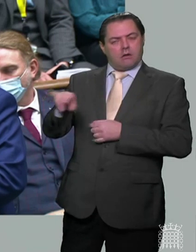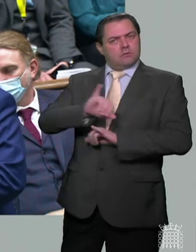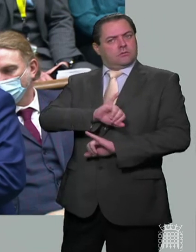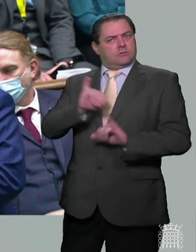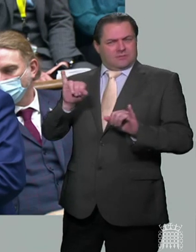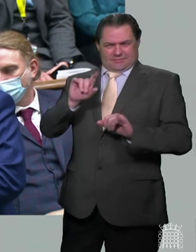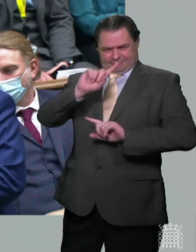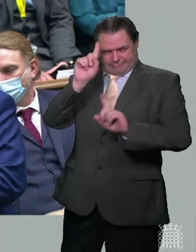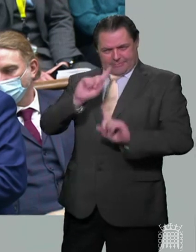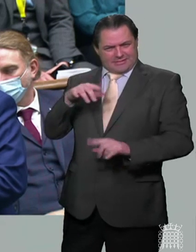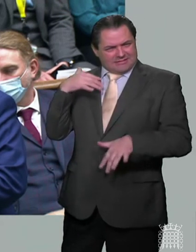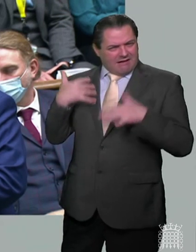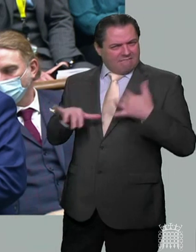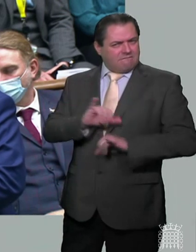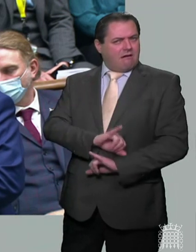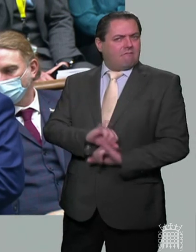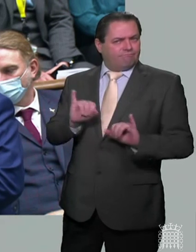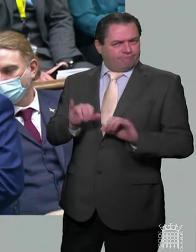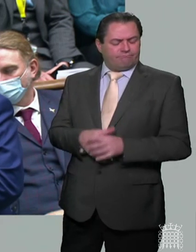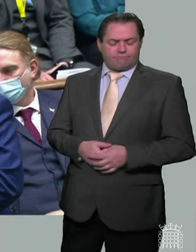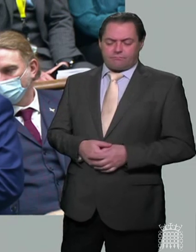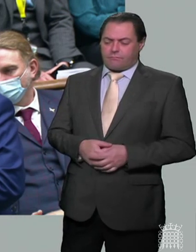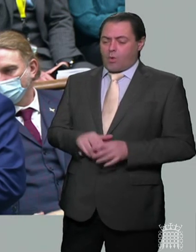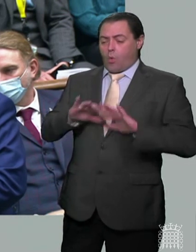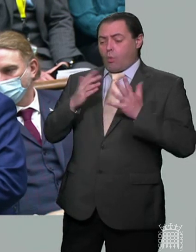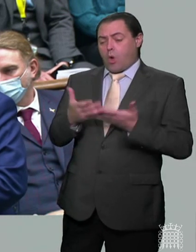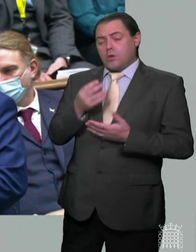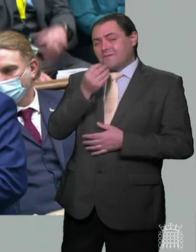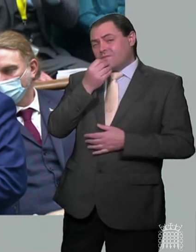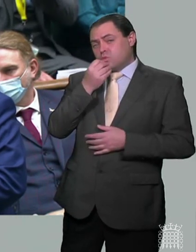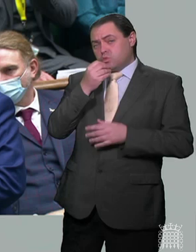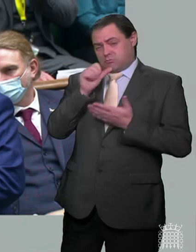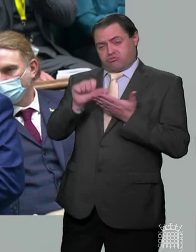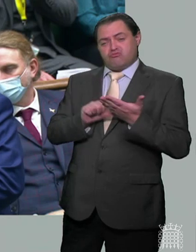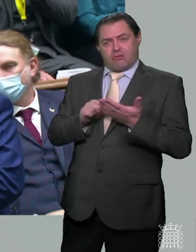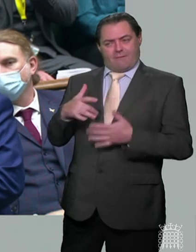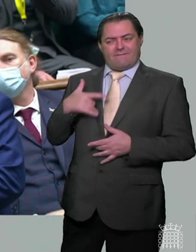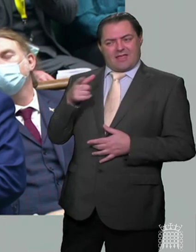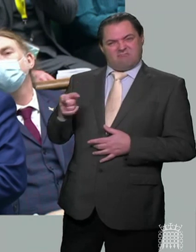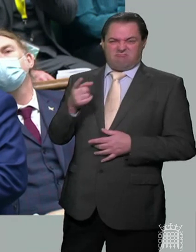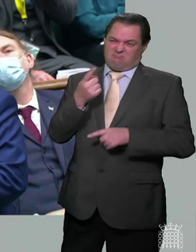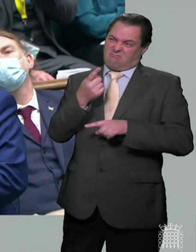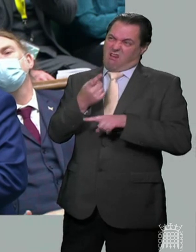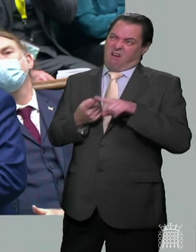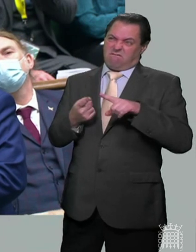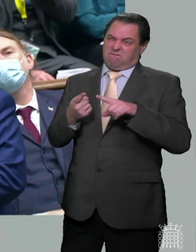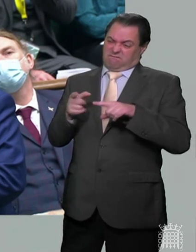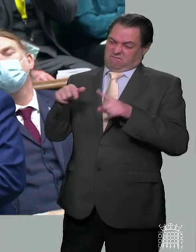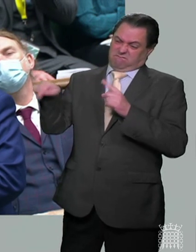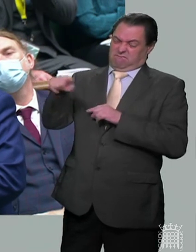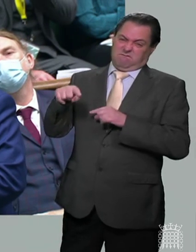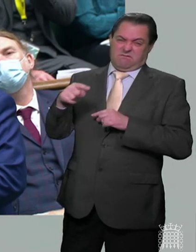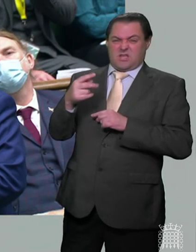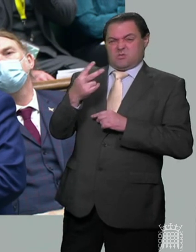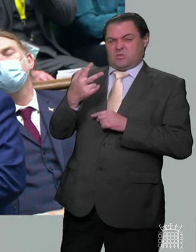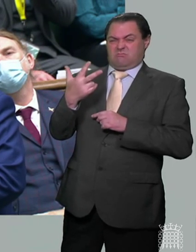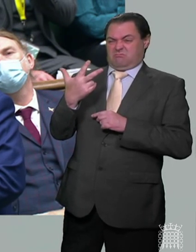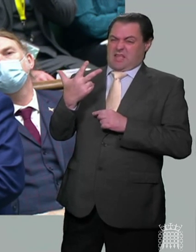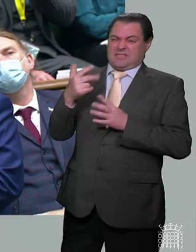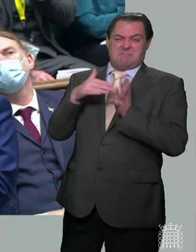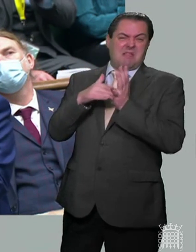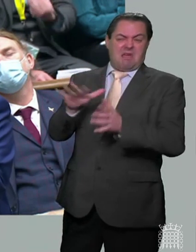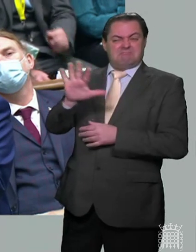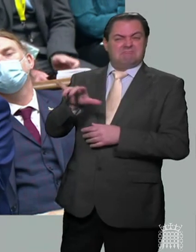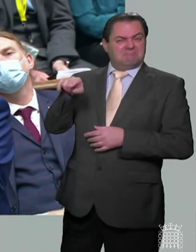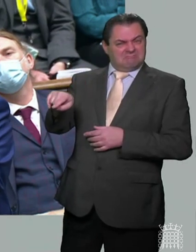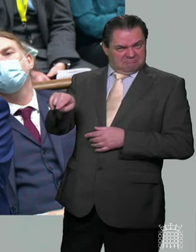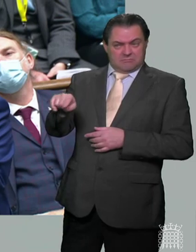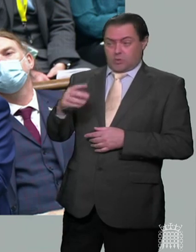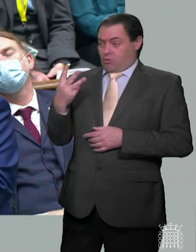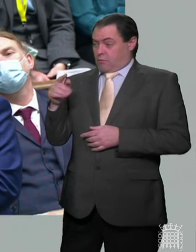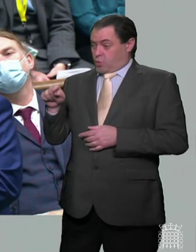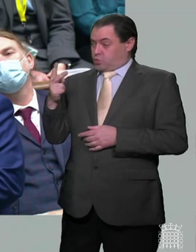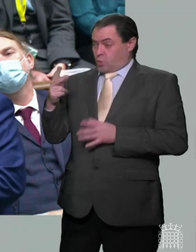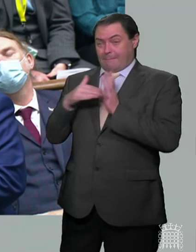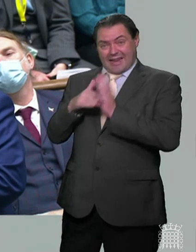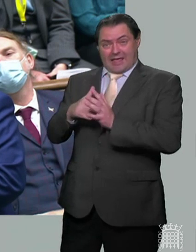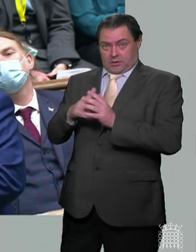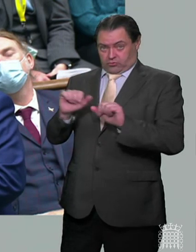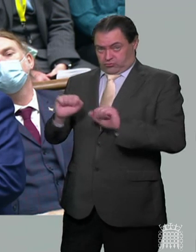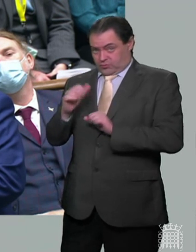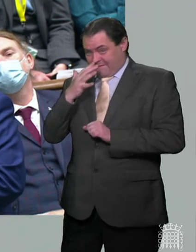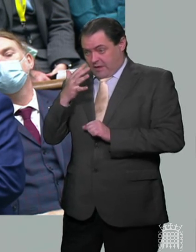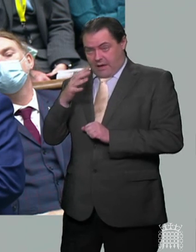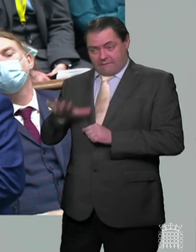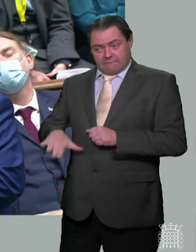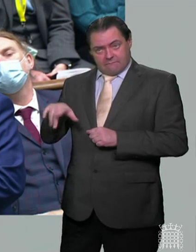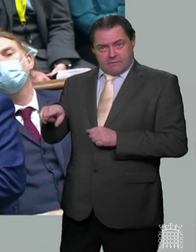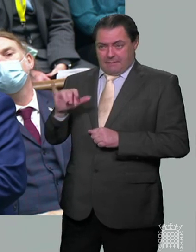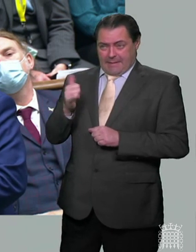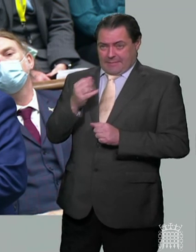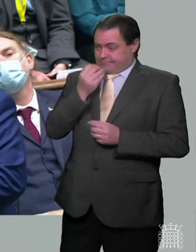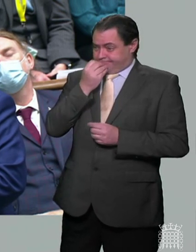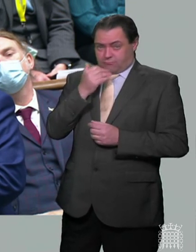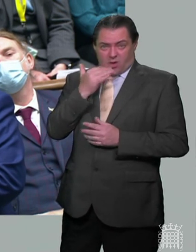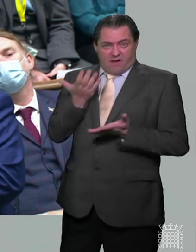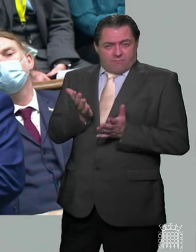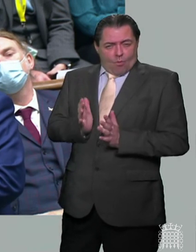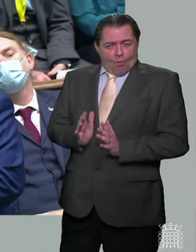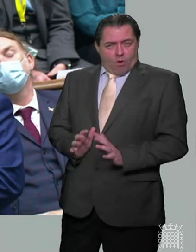The World Food Programme estimates that more than half the population—about 22.8 million people—face acute food insecurity, and 3.2 million children under five could suffer acute malnutrition.